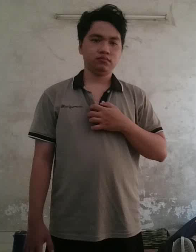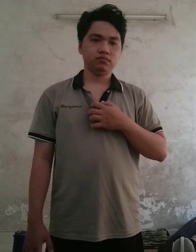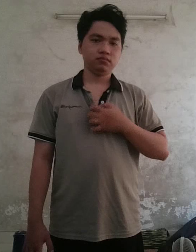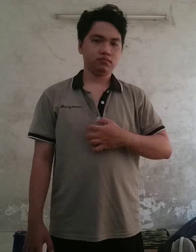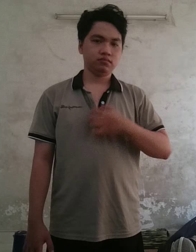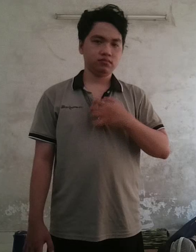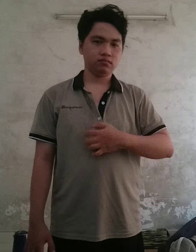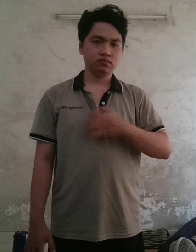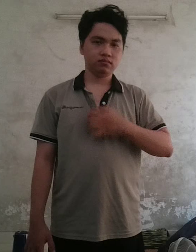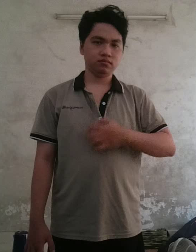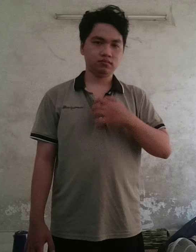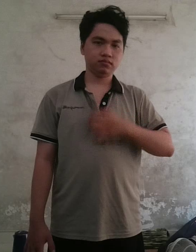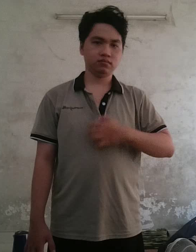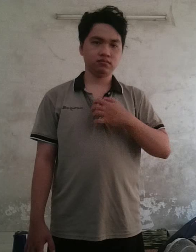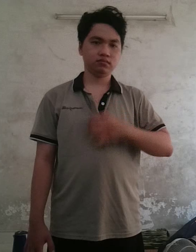ghen